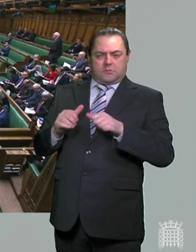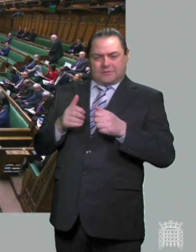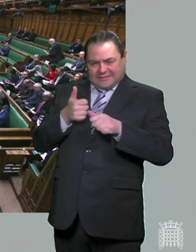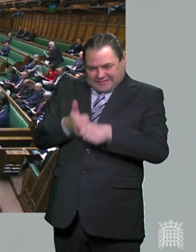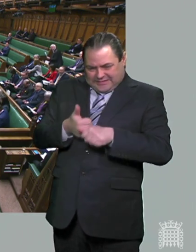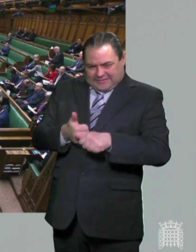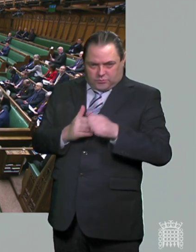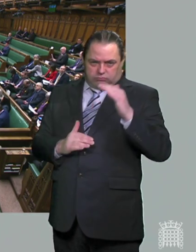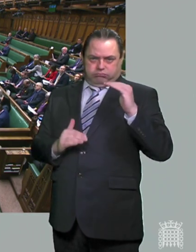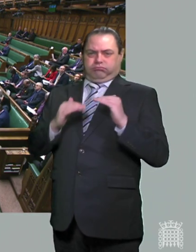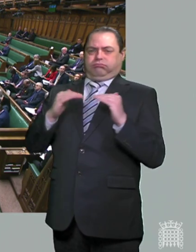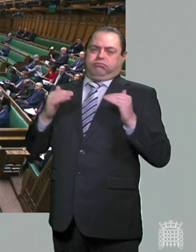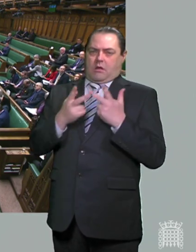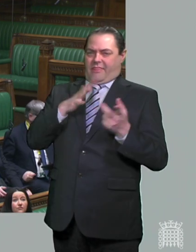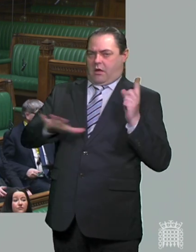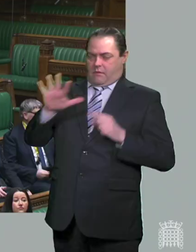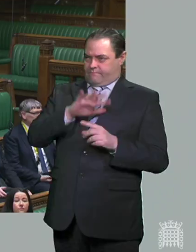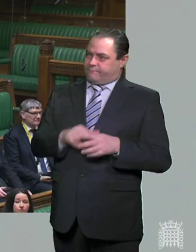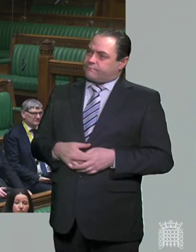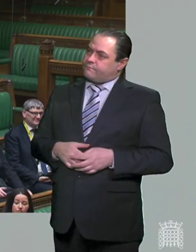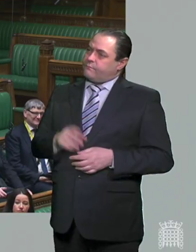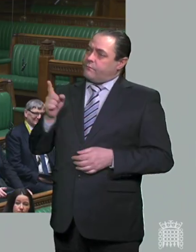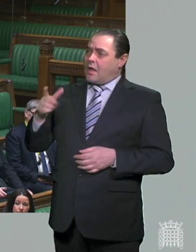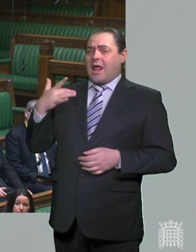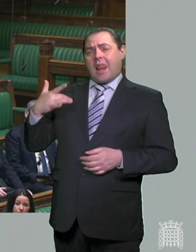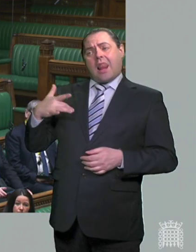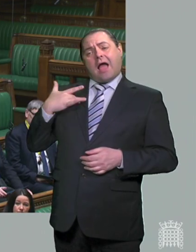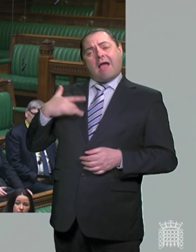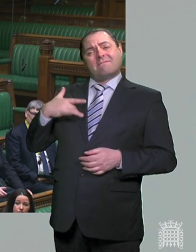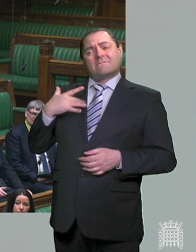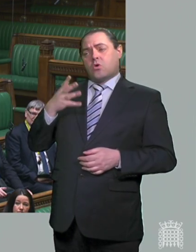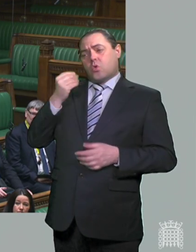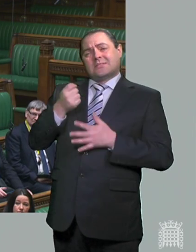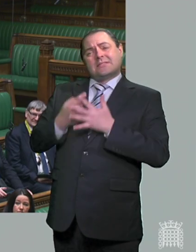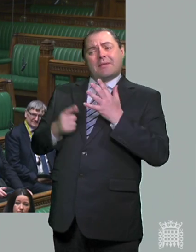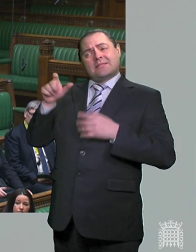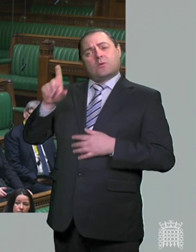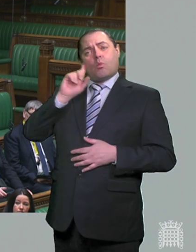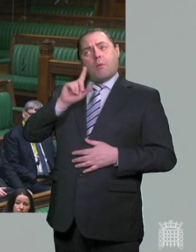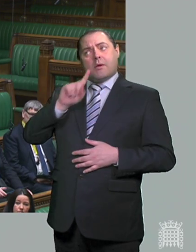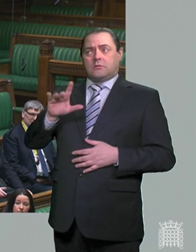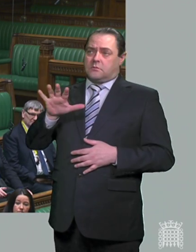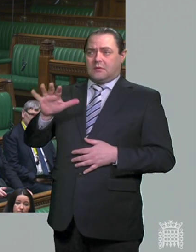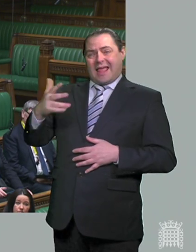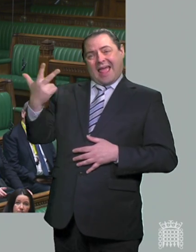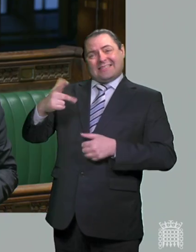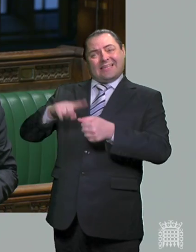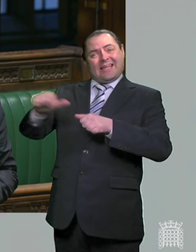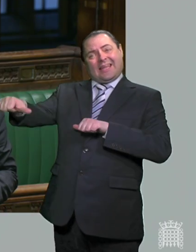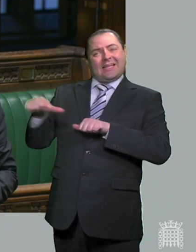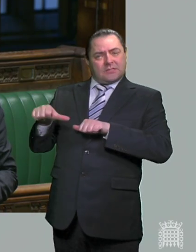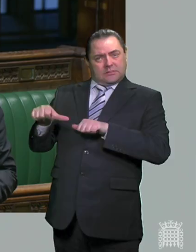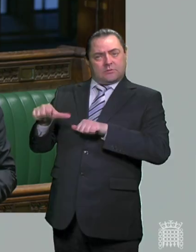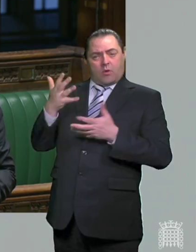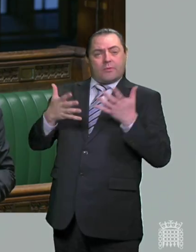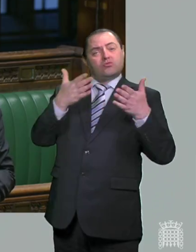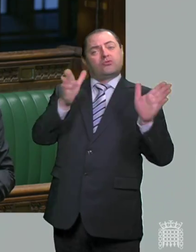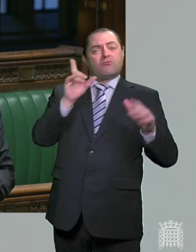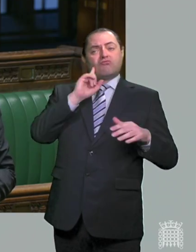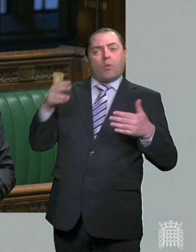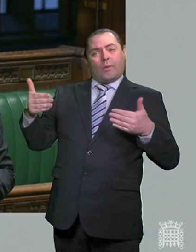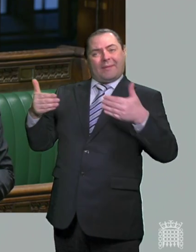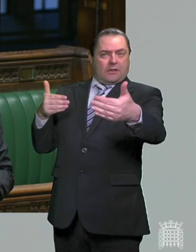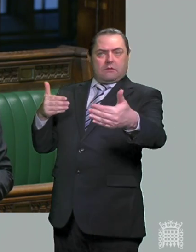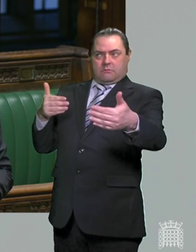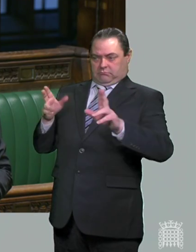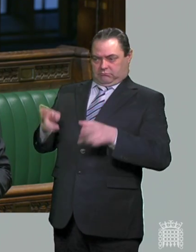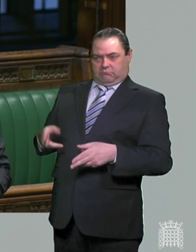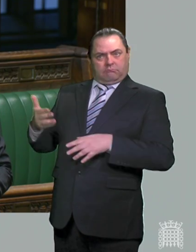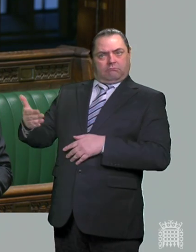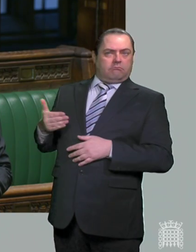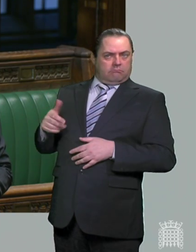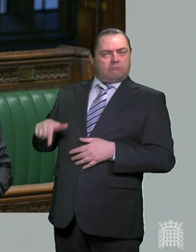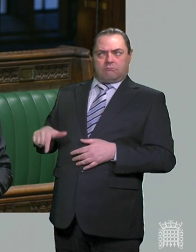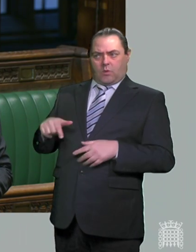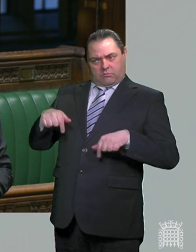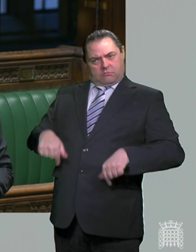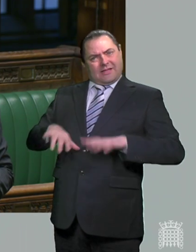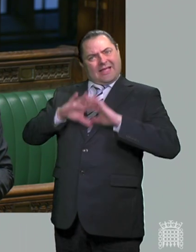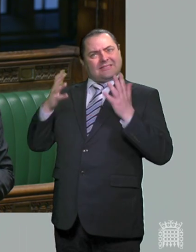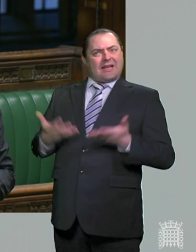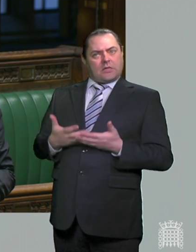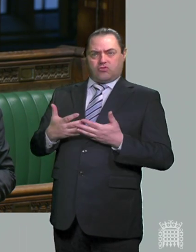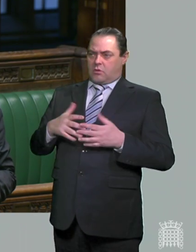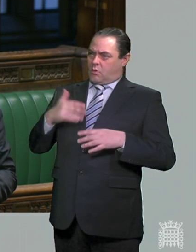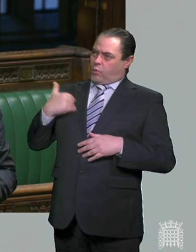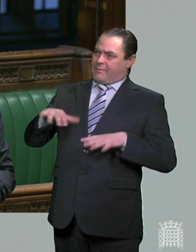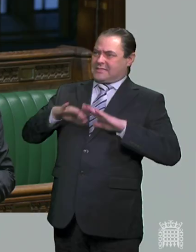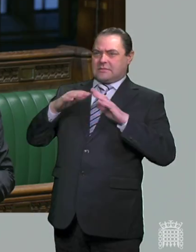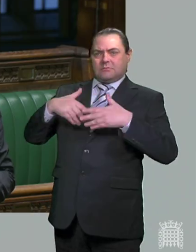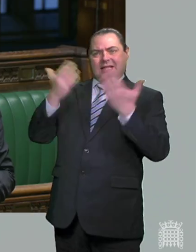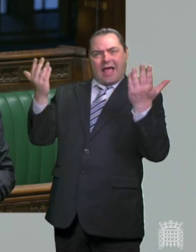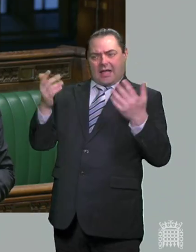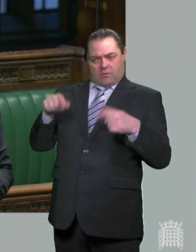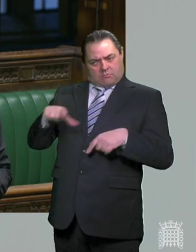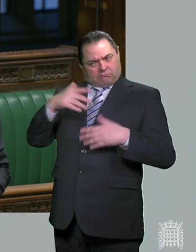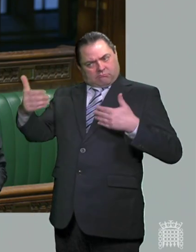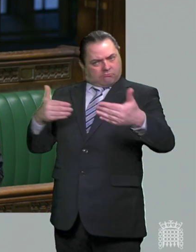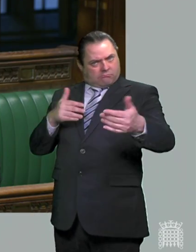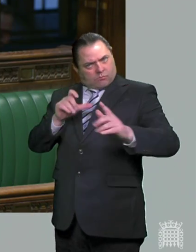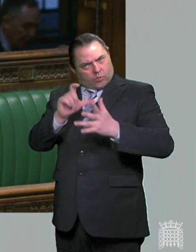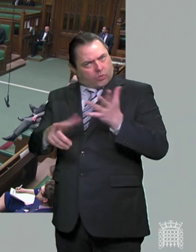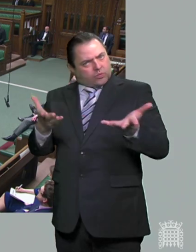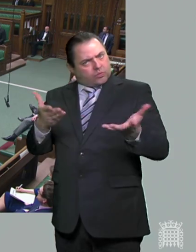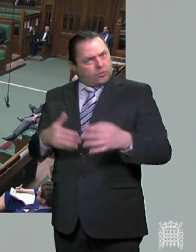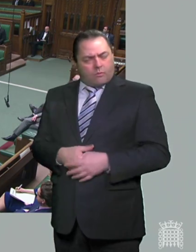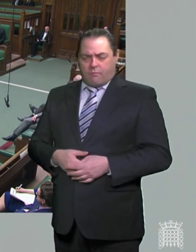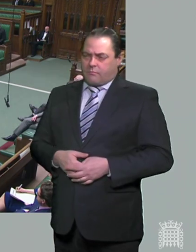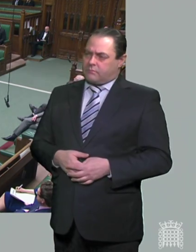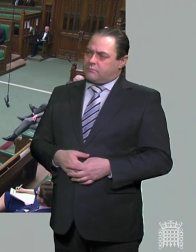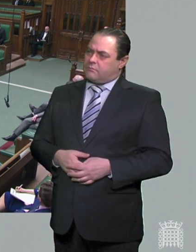The average life expectancy of a woman with a learning disability is around 18 years shorter than women in the general population, so on this International Women’s Day, what can the Minister say to women with learning disabilities about the disparity in their life expectancy in Britain?